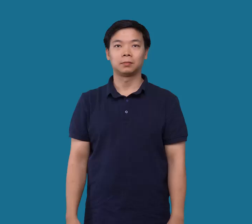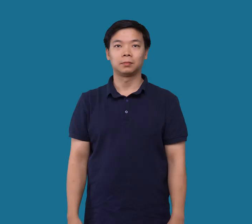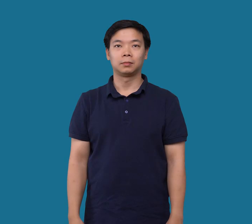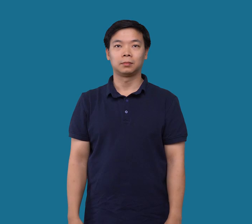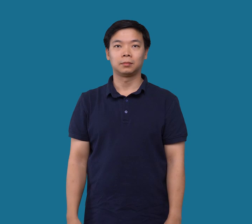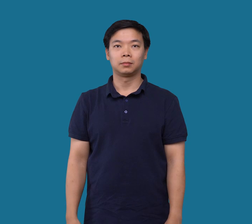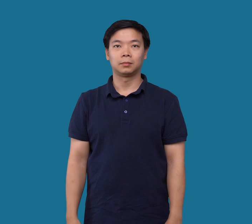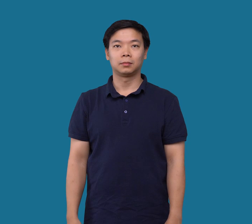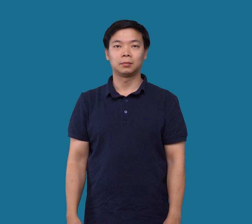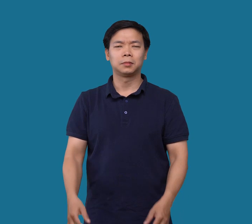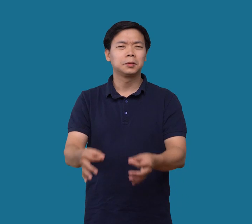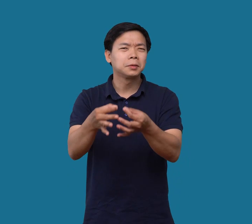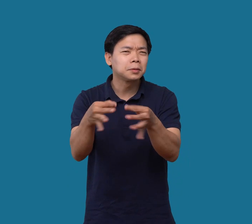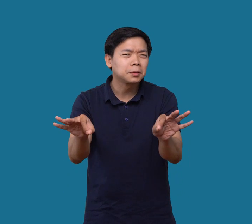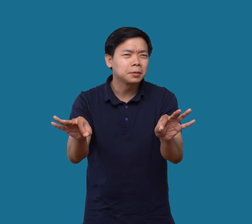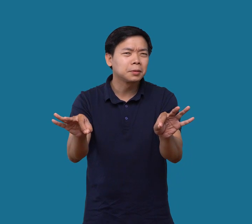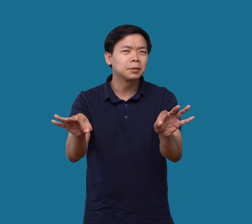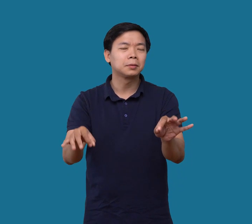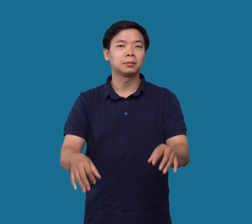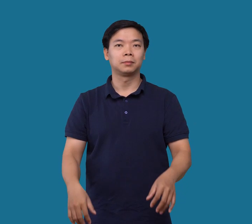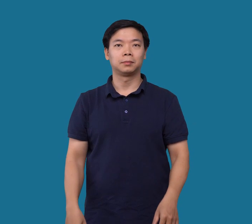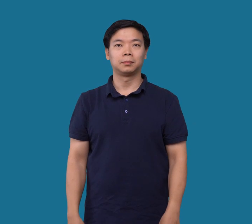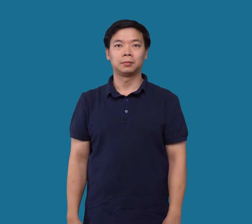là gì?